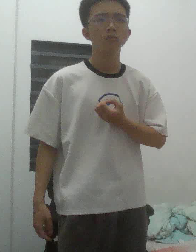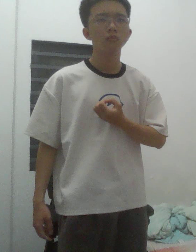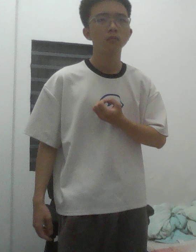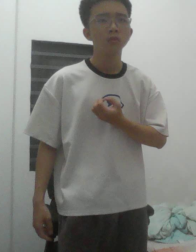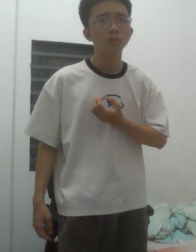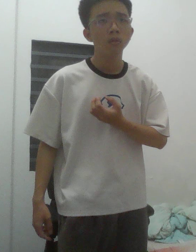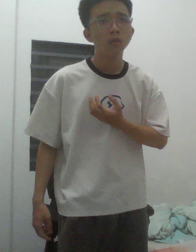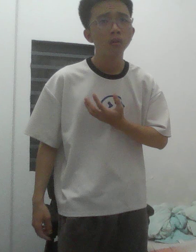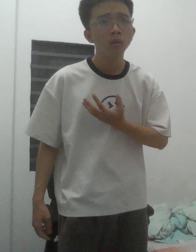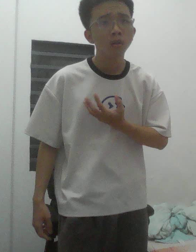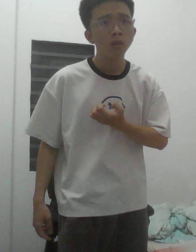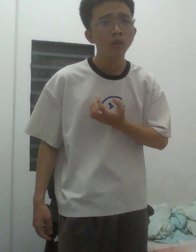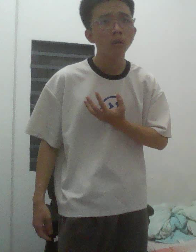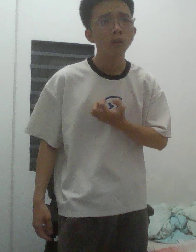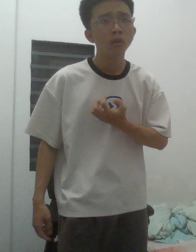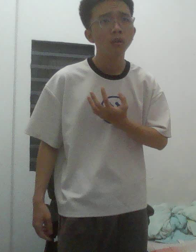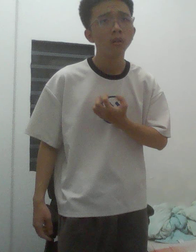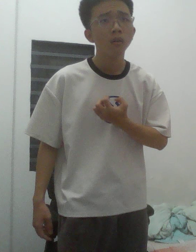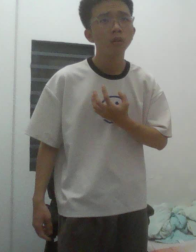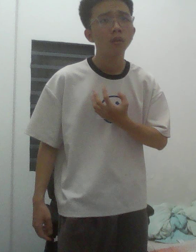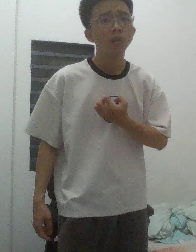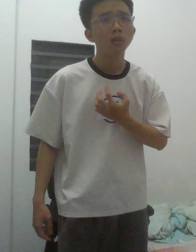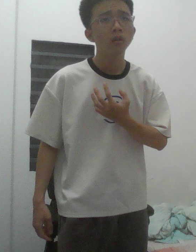lo so